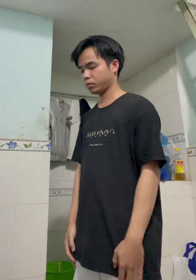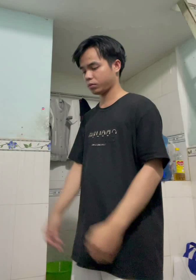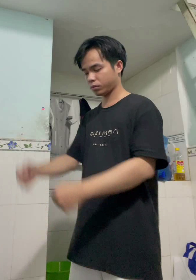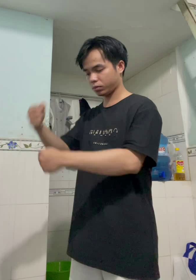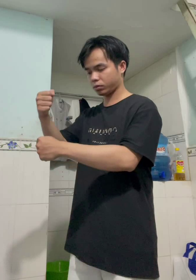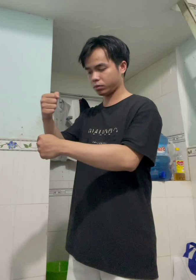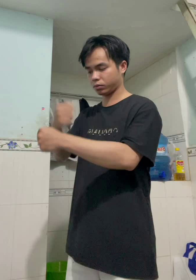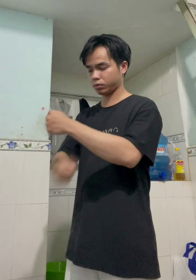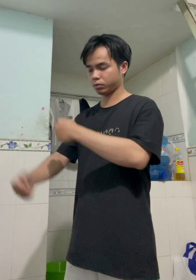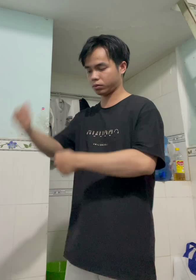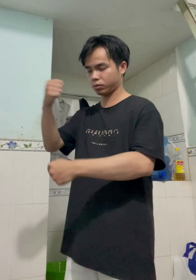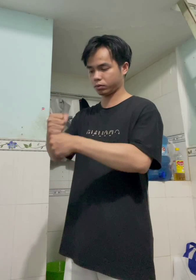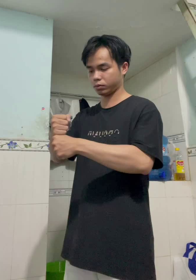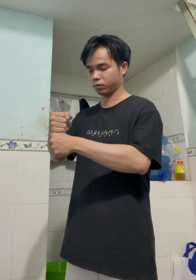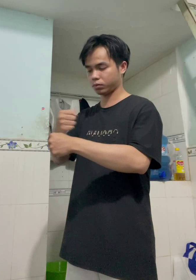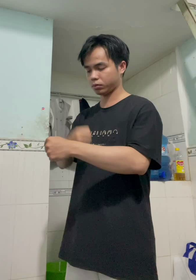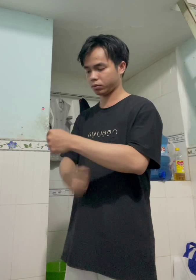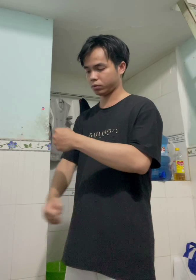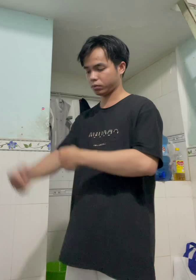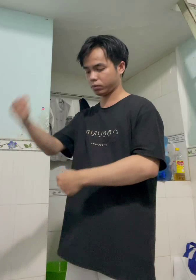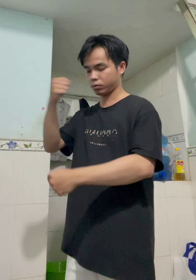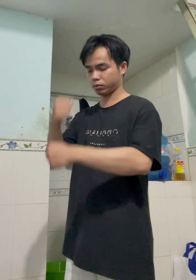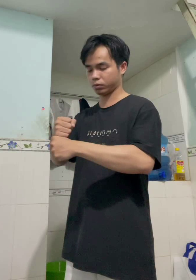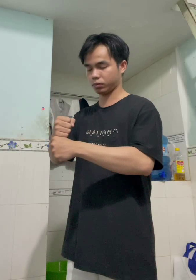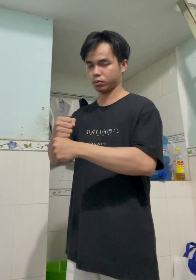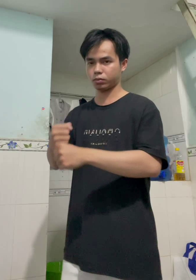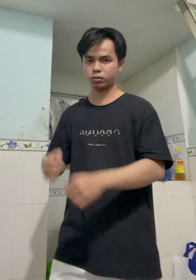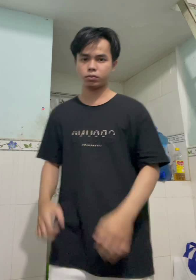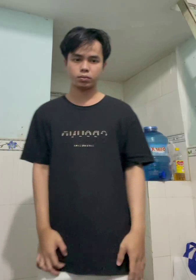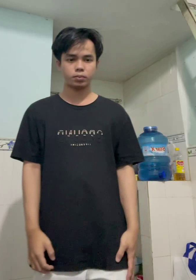quanh nam